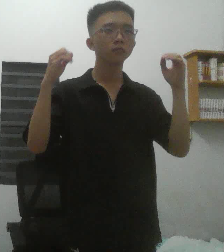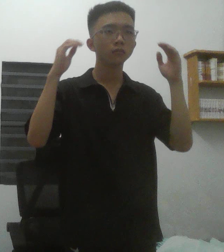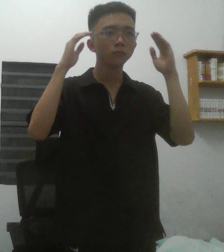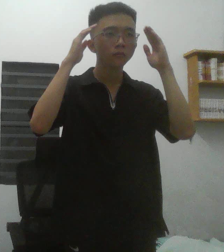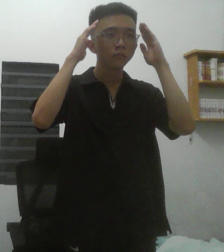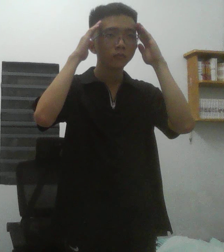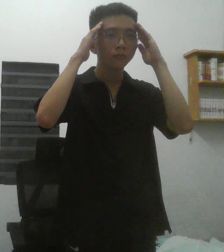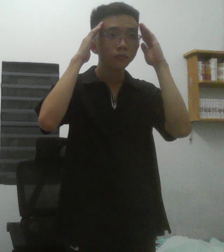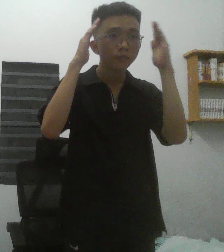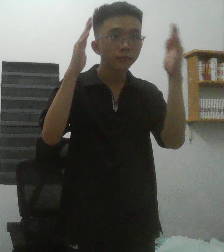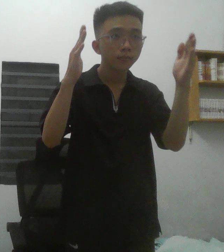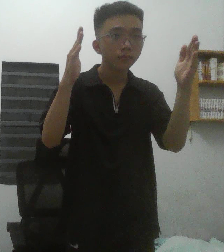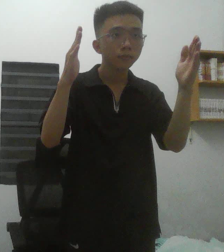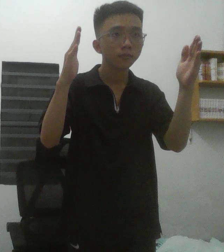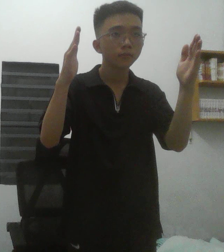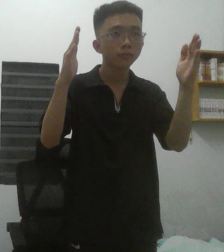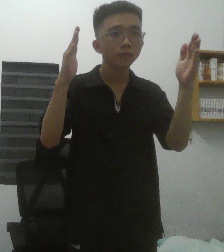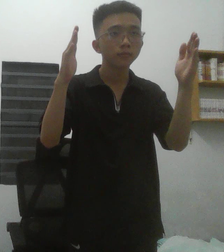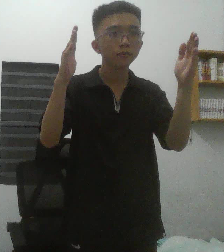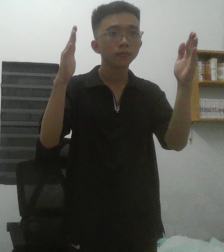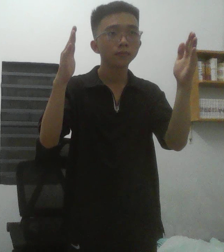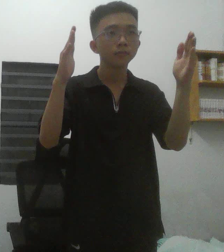quan tam